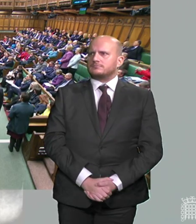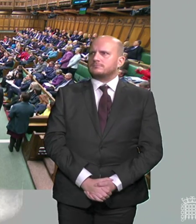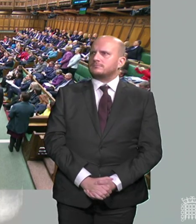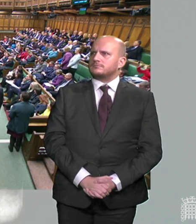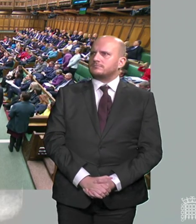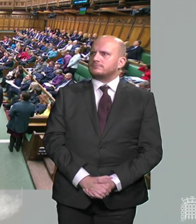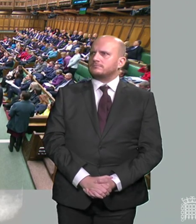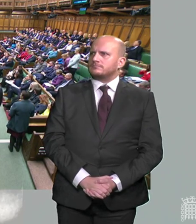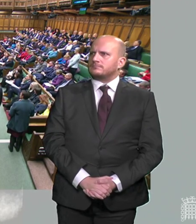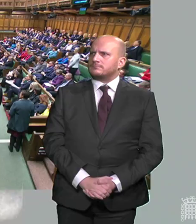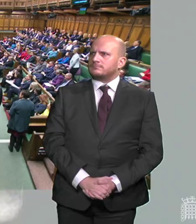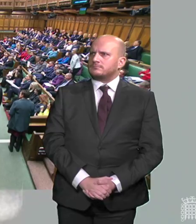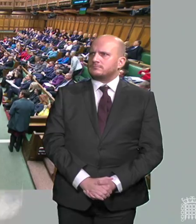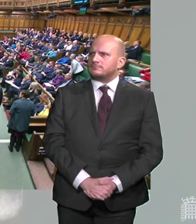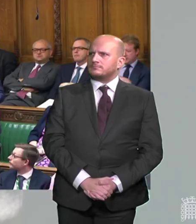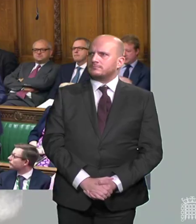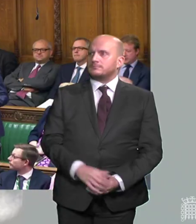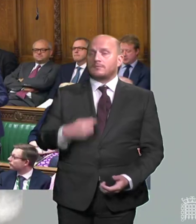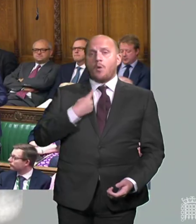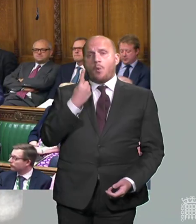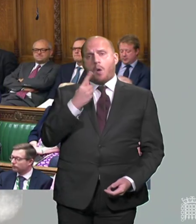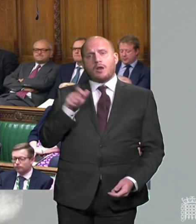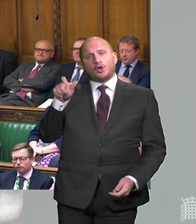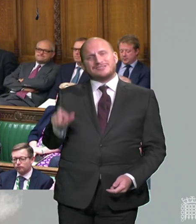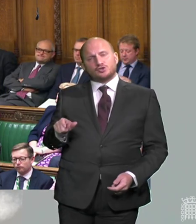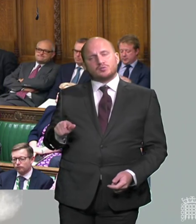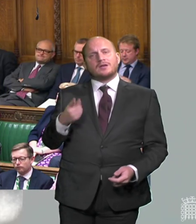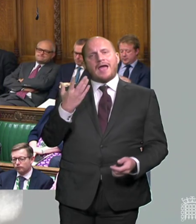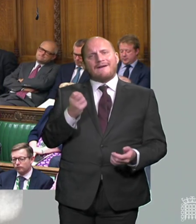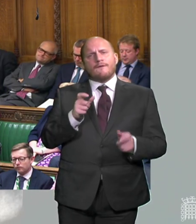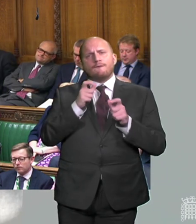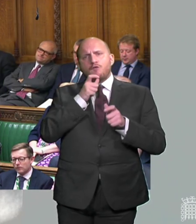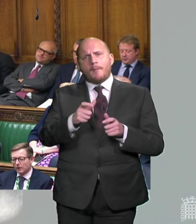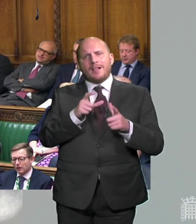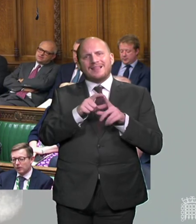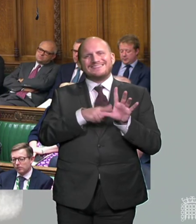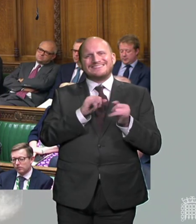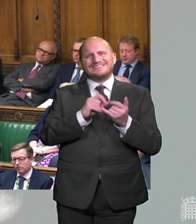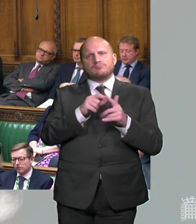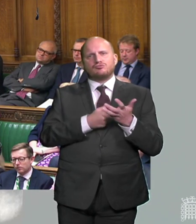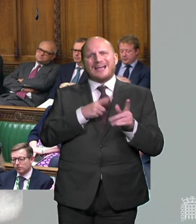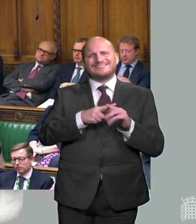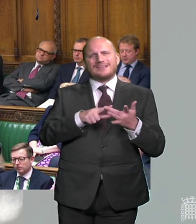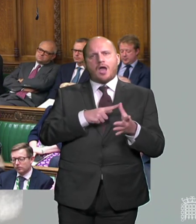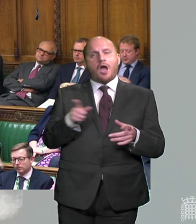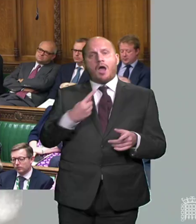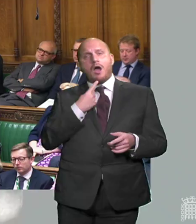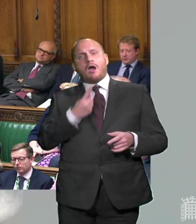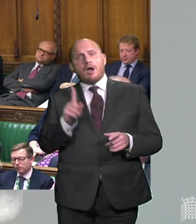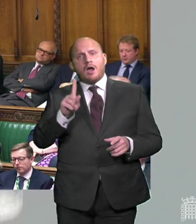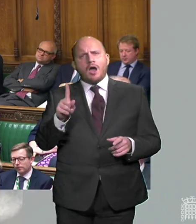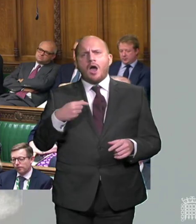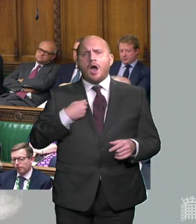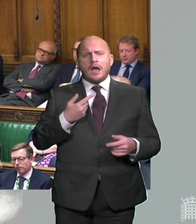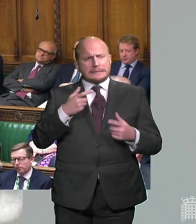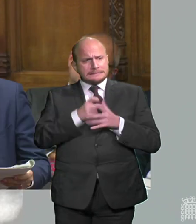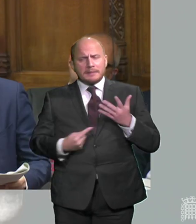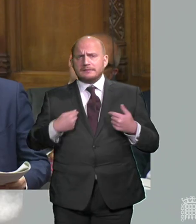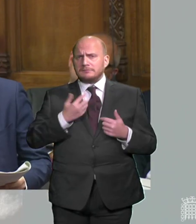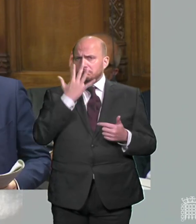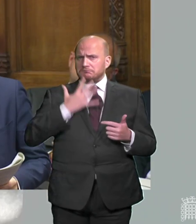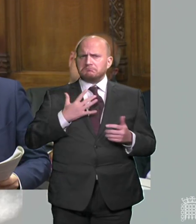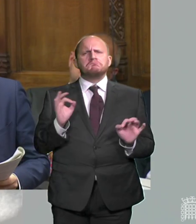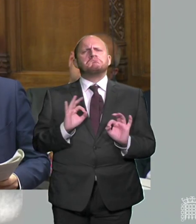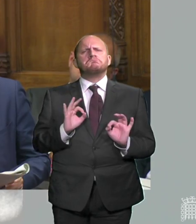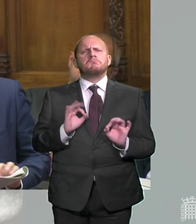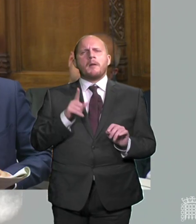My constituent Mikey Akers, who has verbal dyspraxia, said a few weeks ago: “I am not ashamed of my disability, I am ashamed of the people who judge me without knowledge or understanding”.